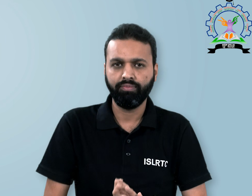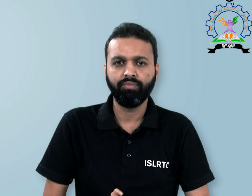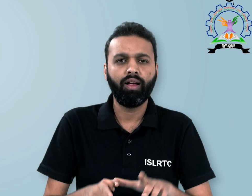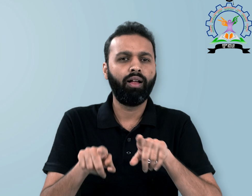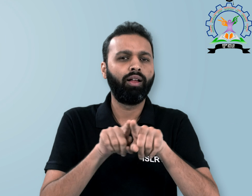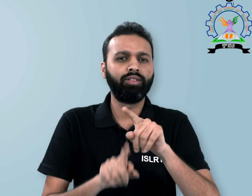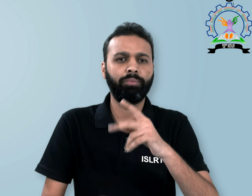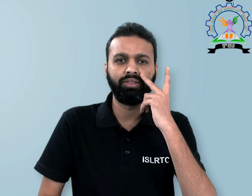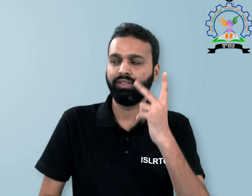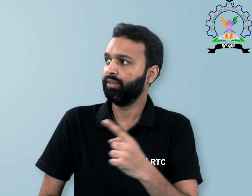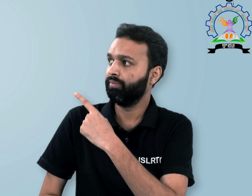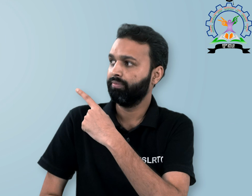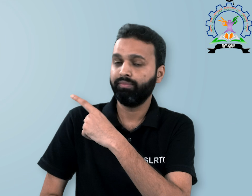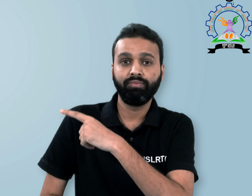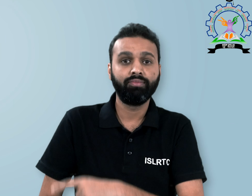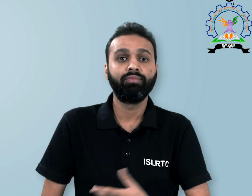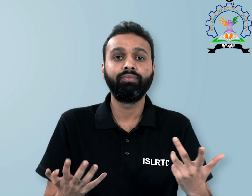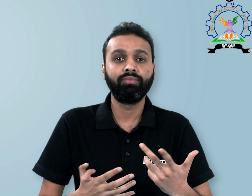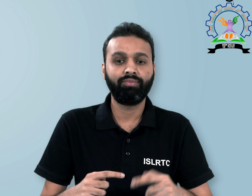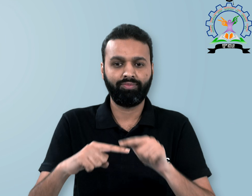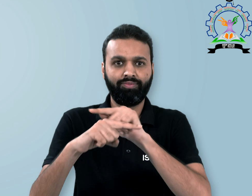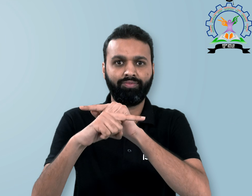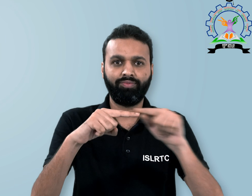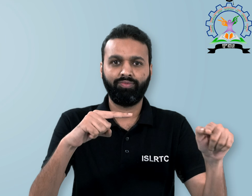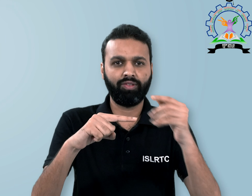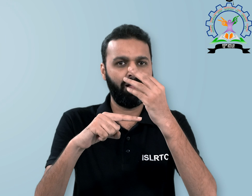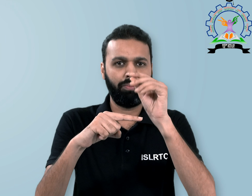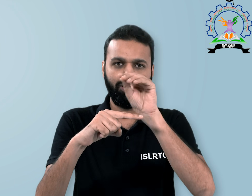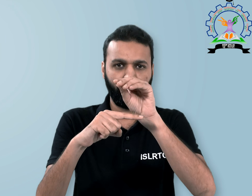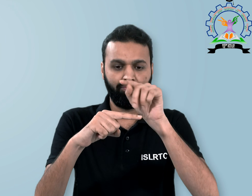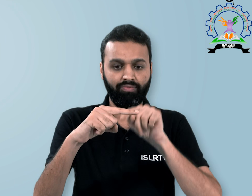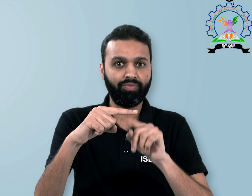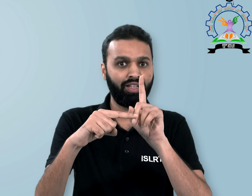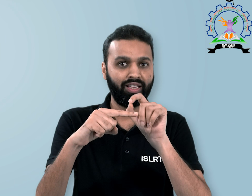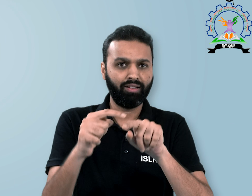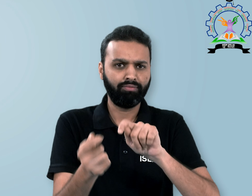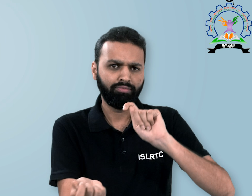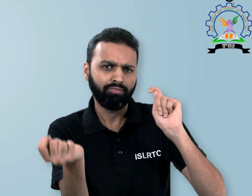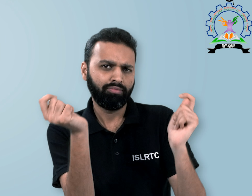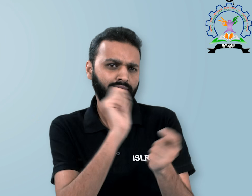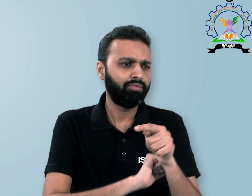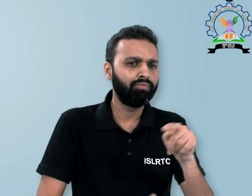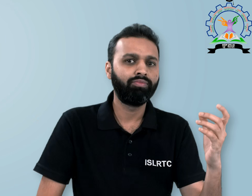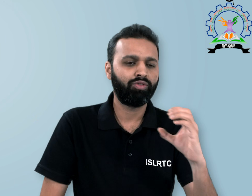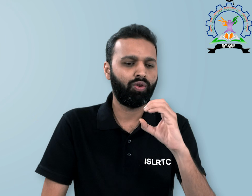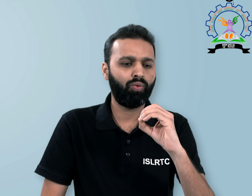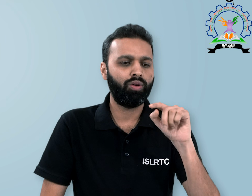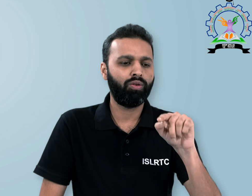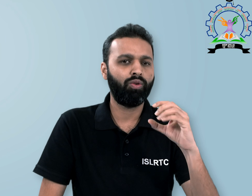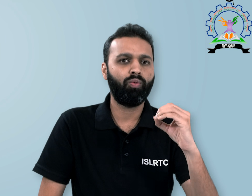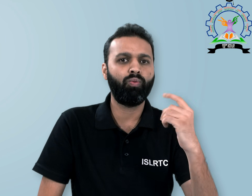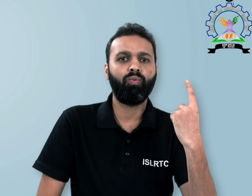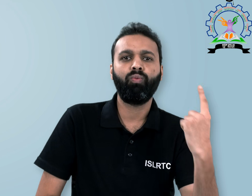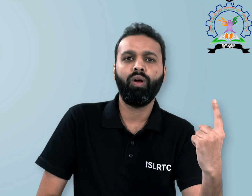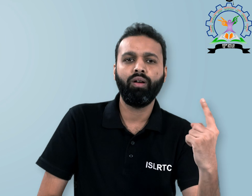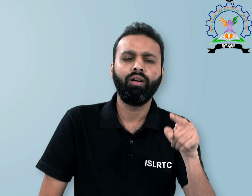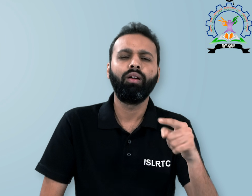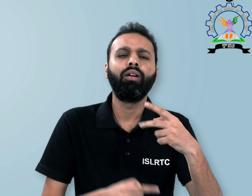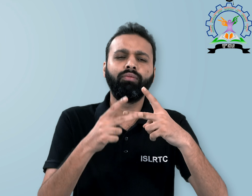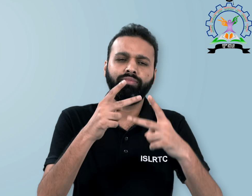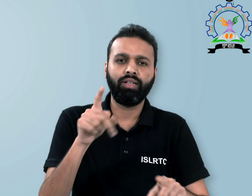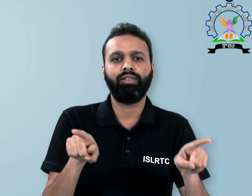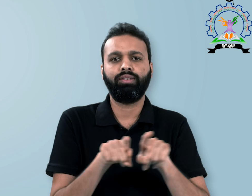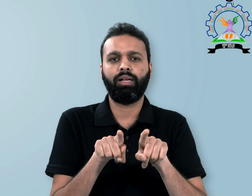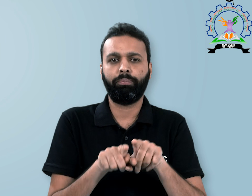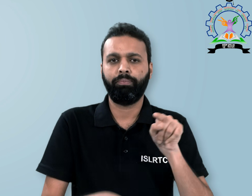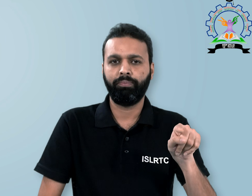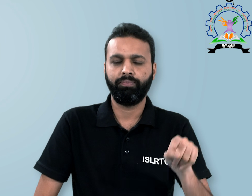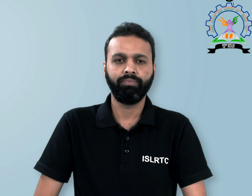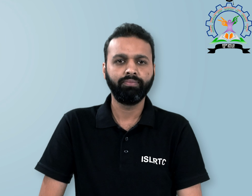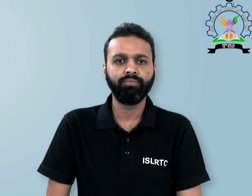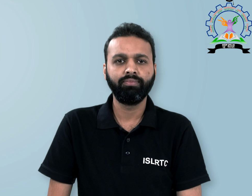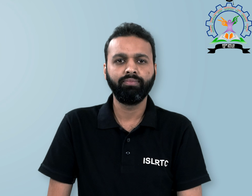For example - 1/10 is written as 0.1, and 3/100 is written as 0.03.